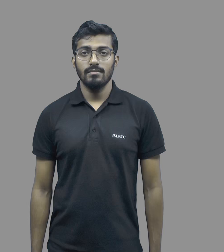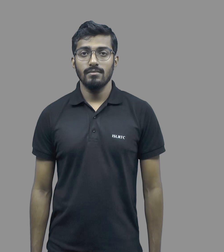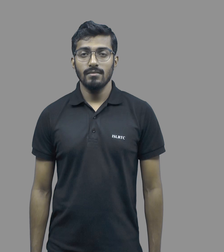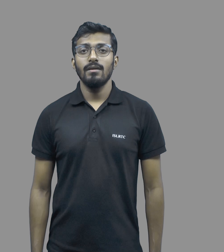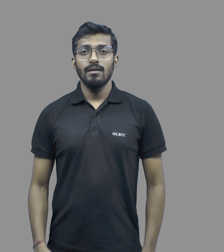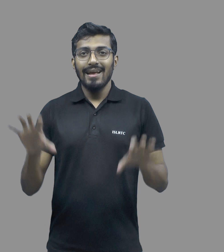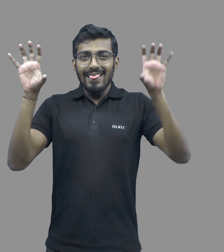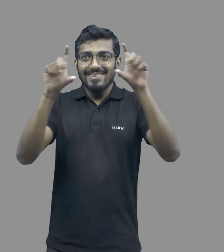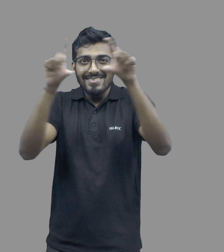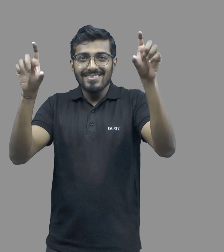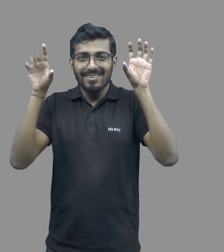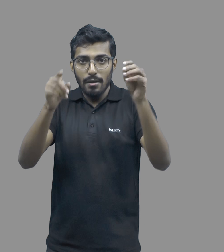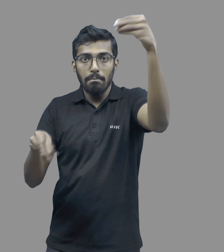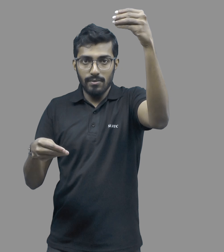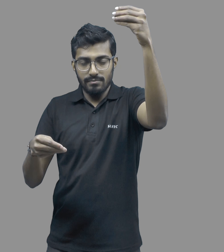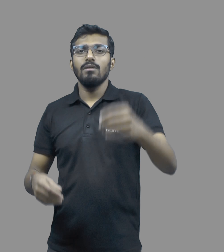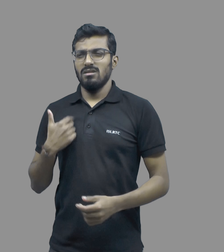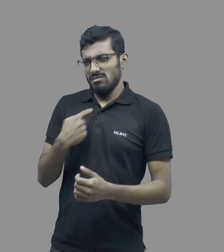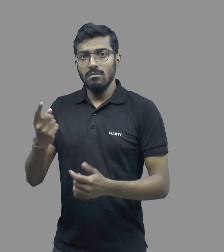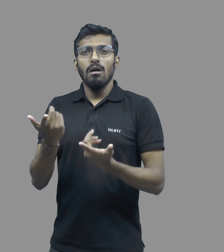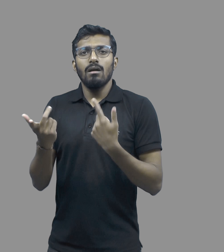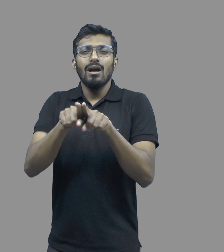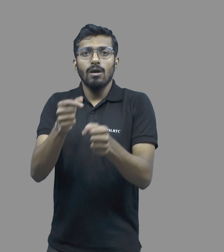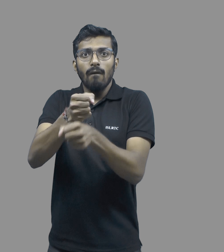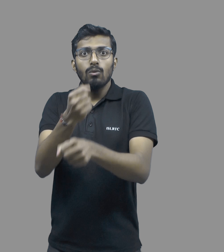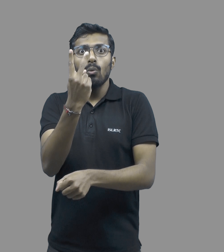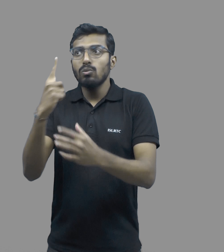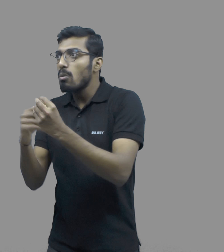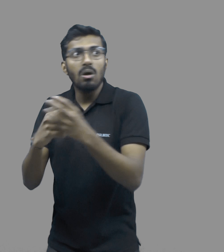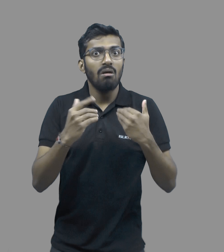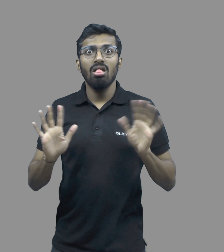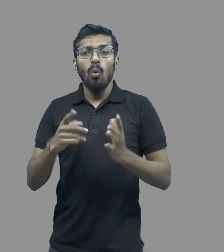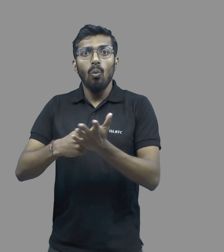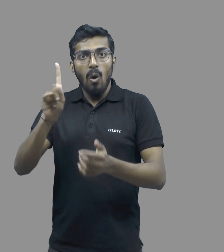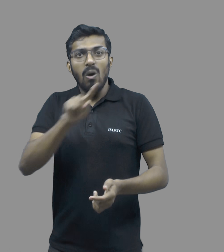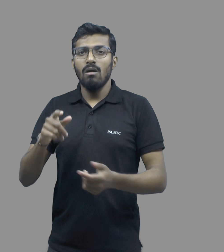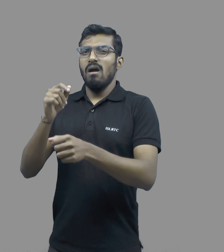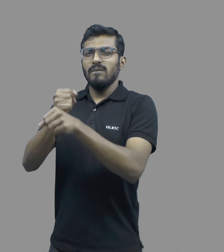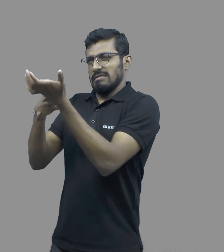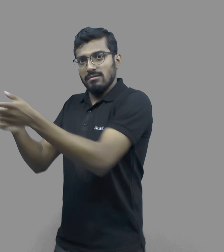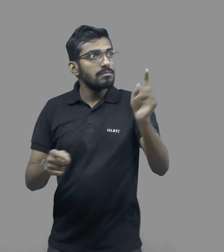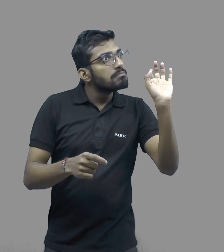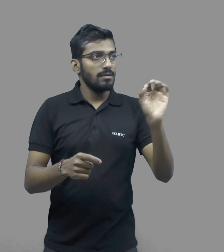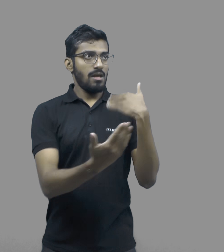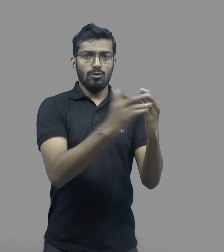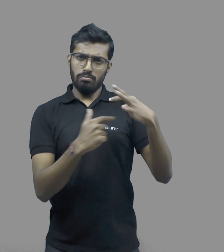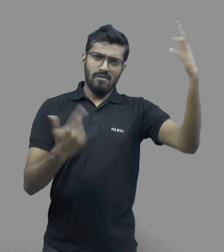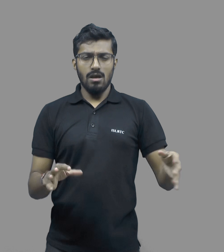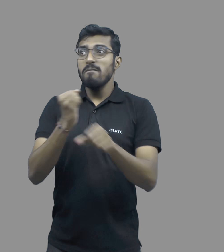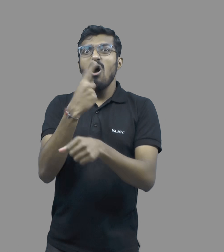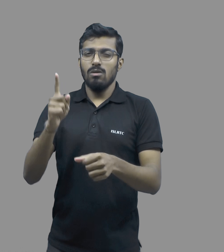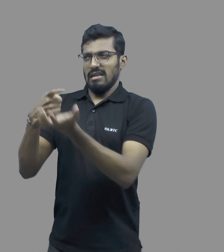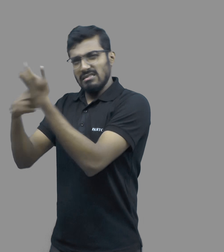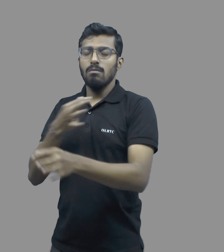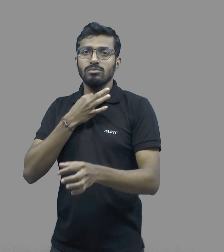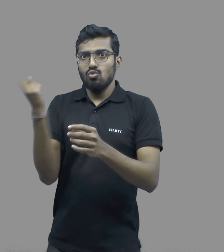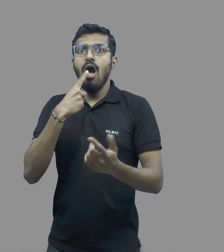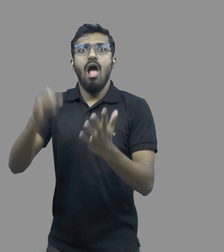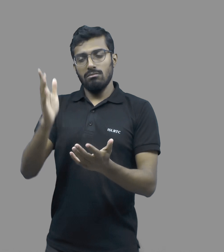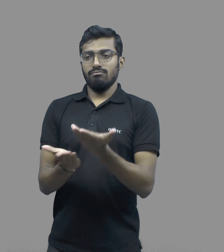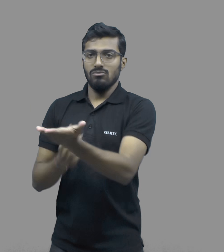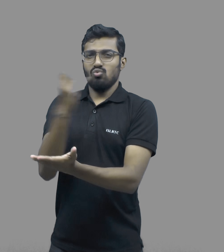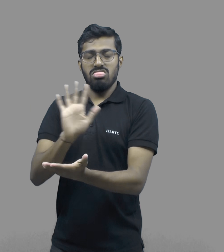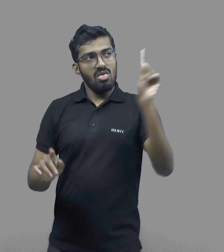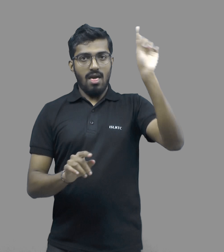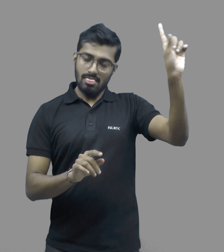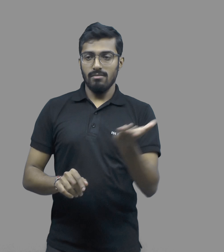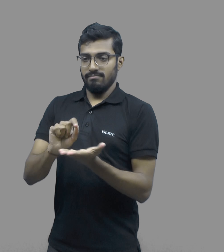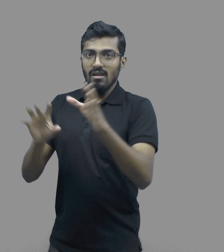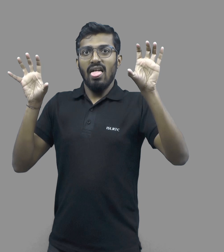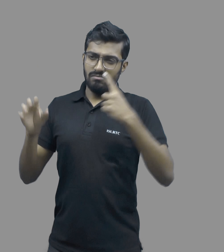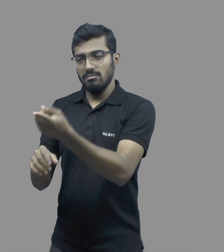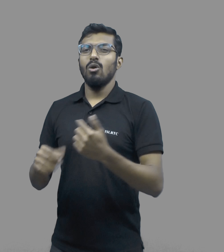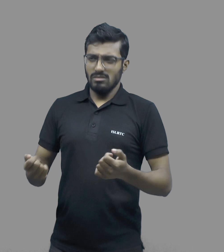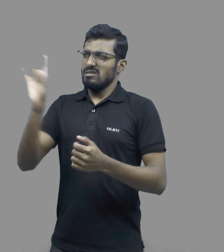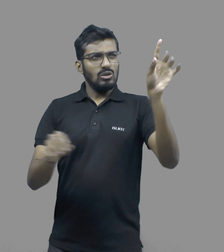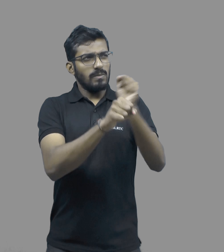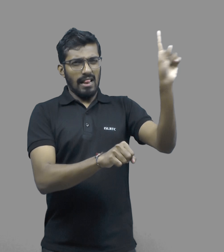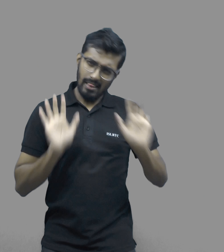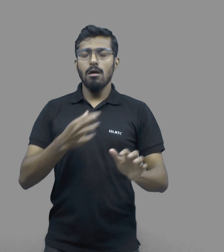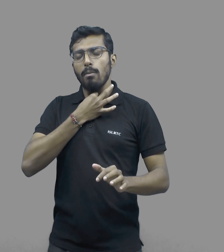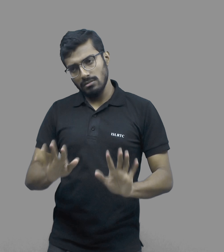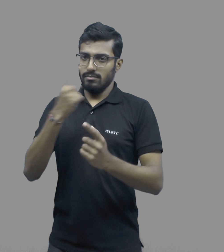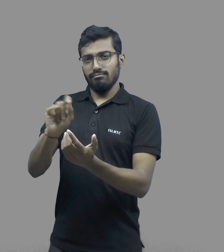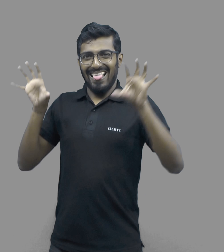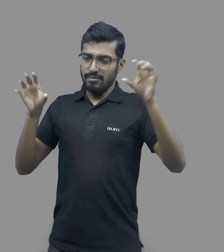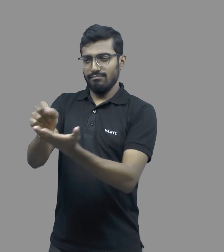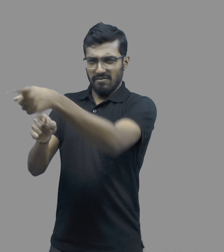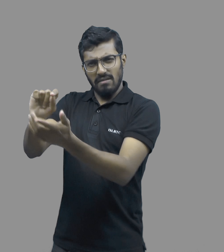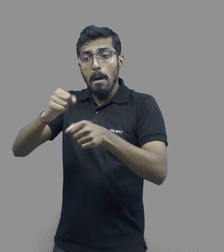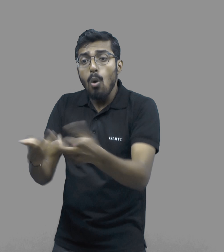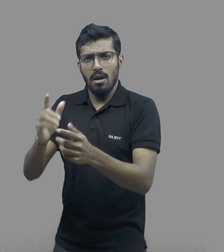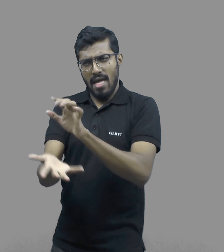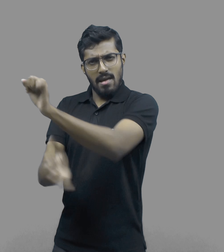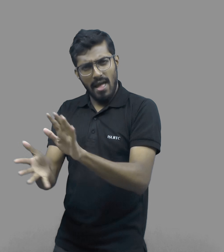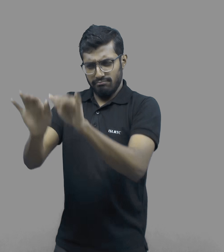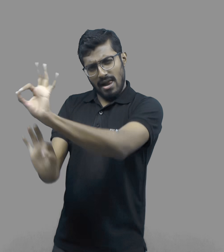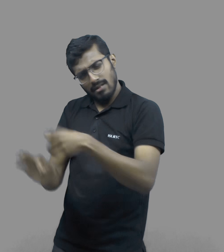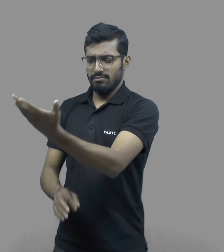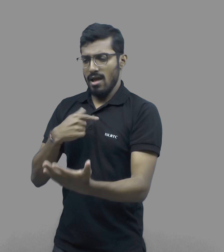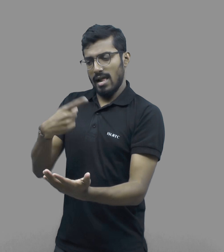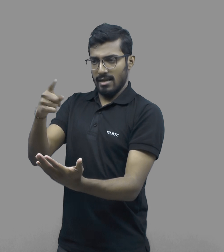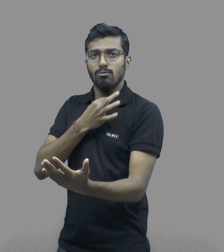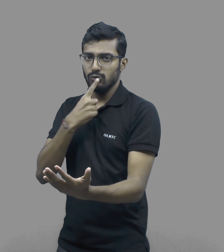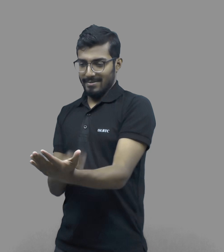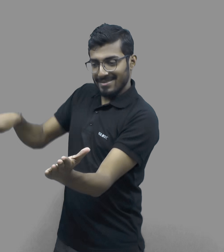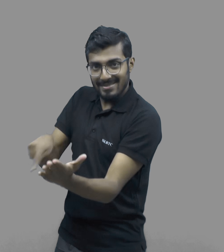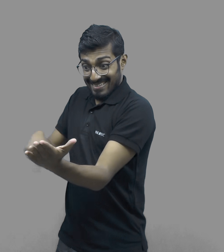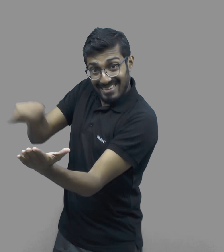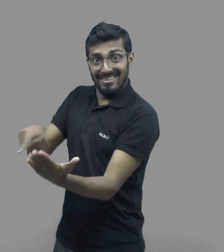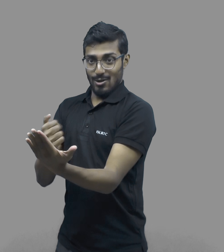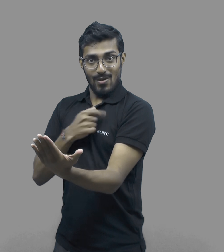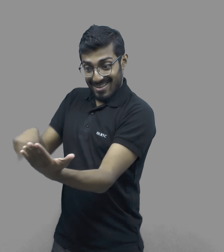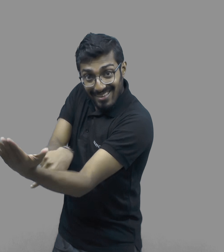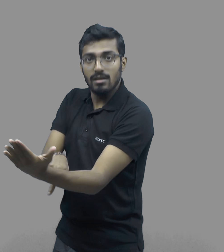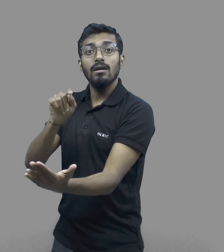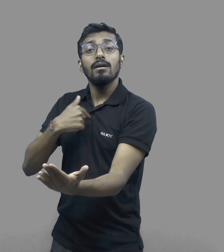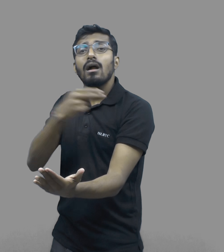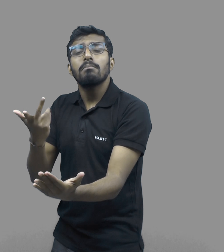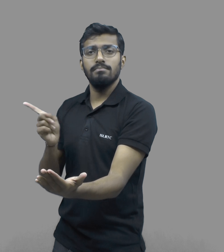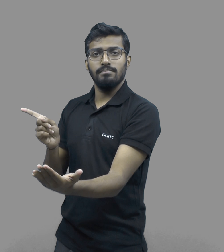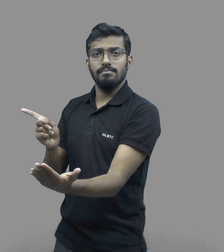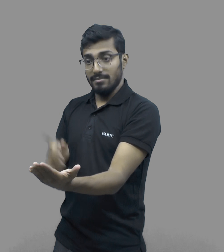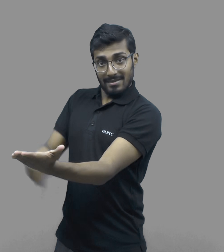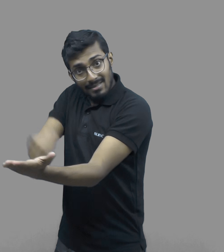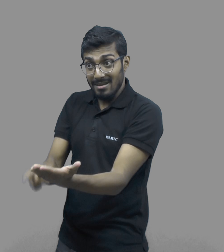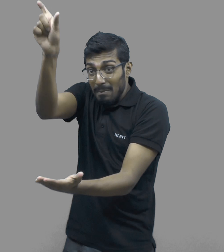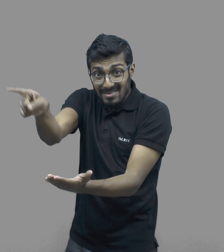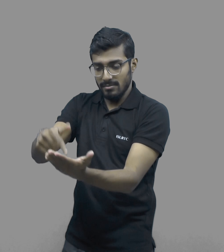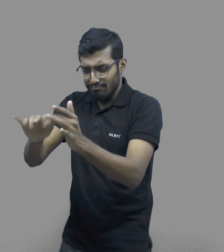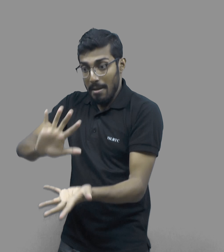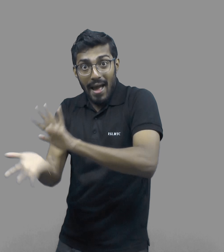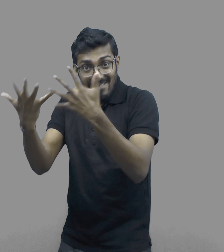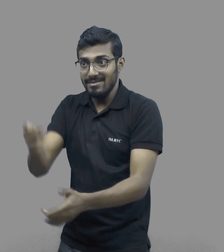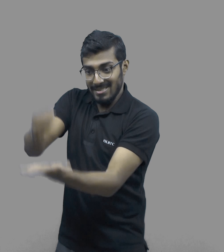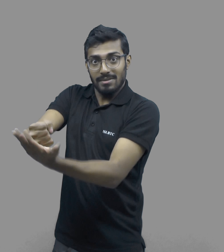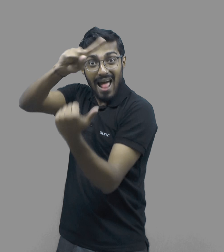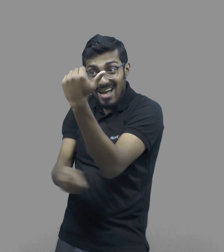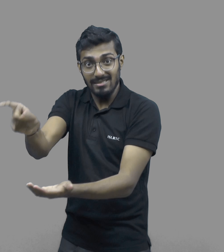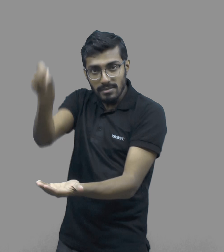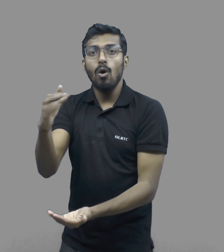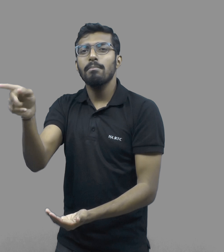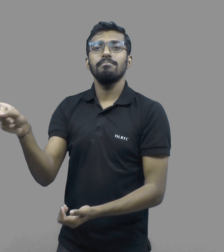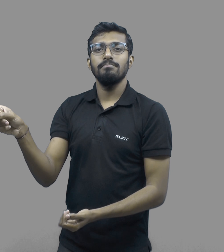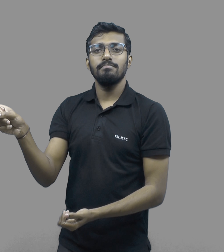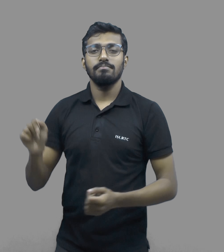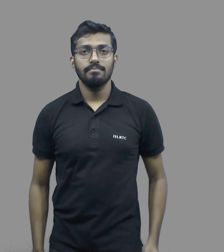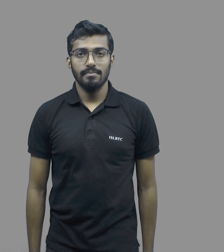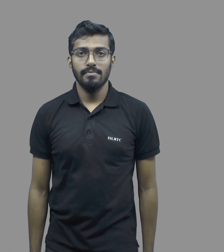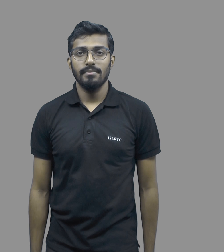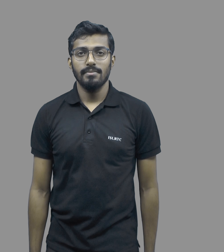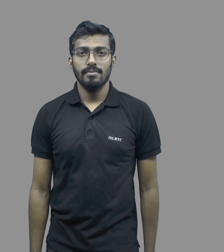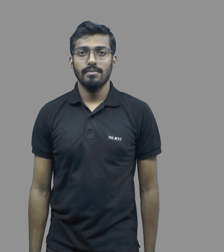Affiant and deponent